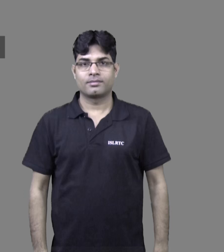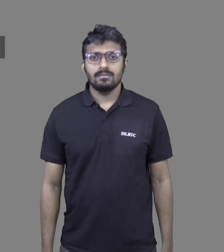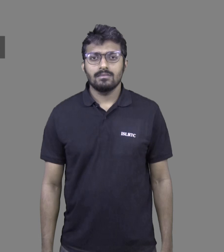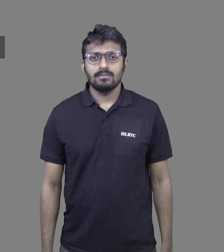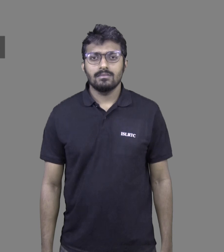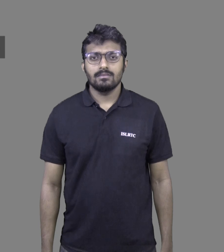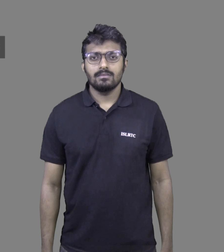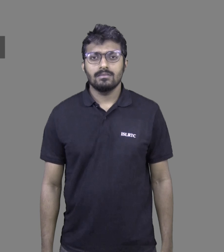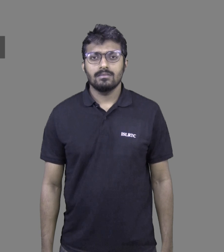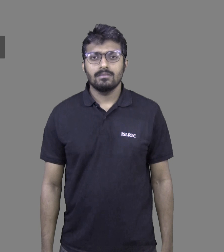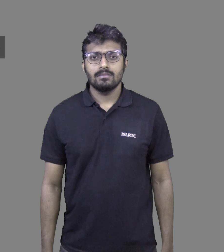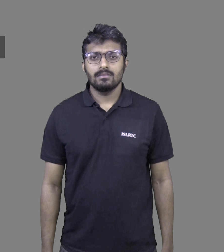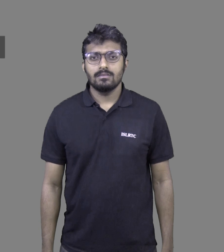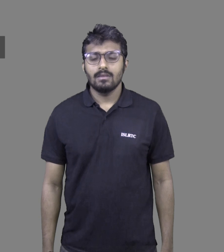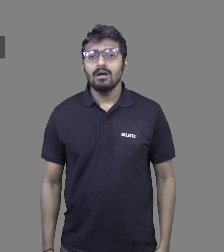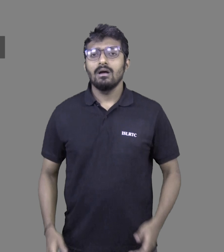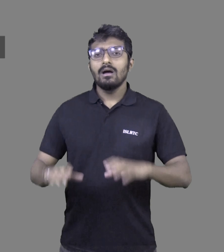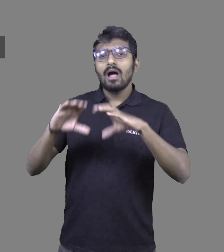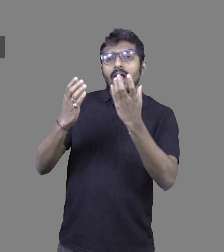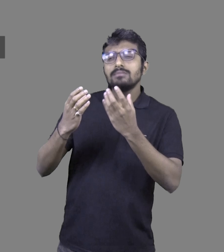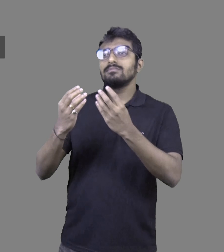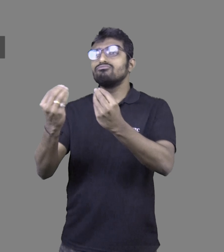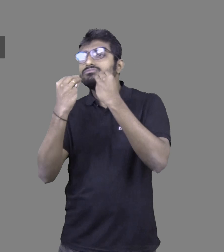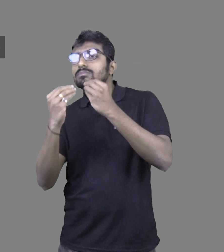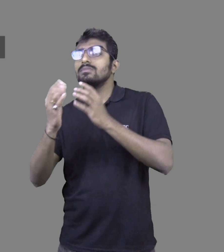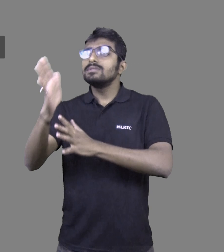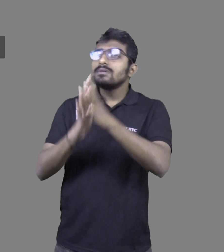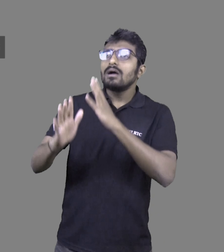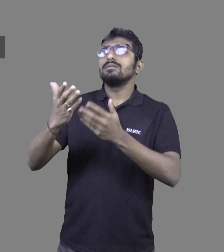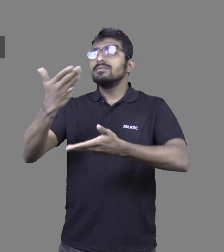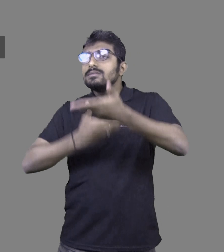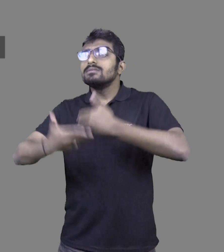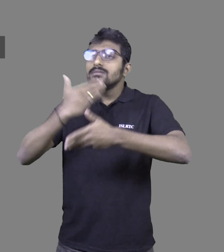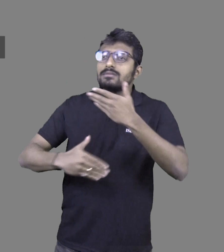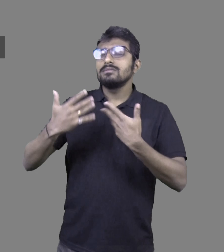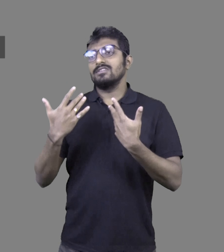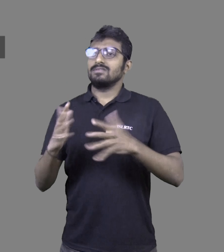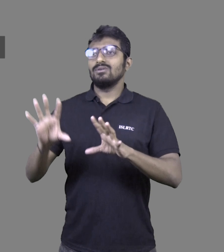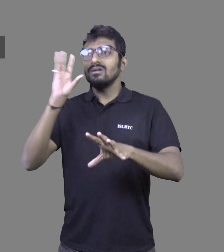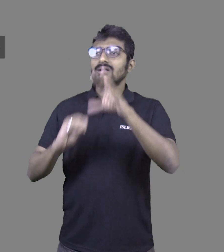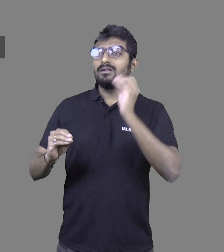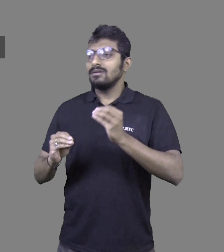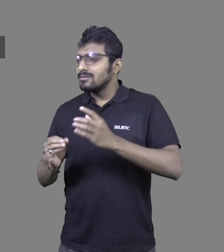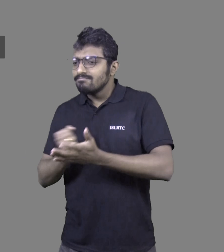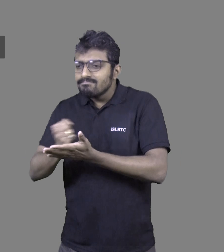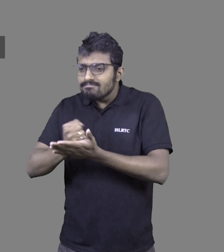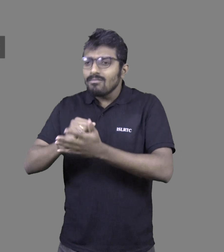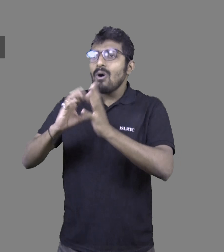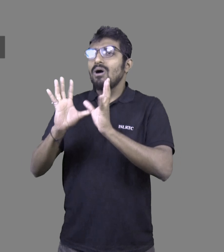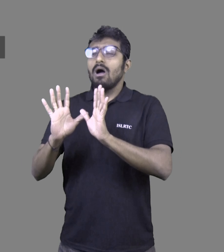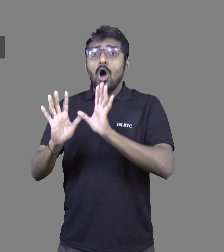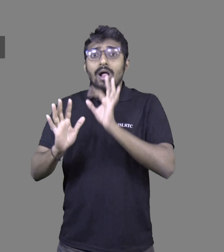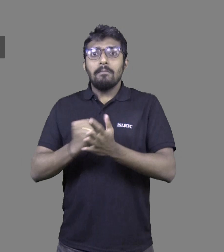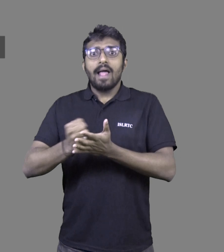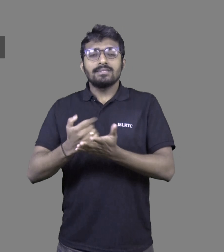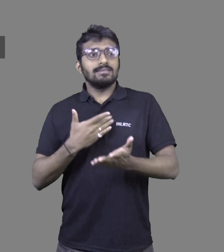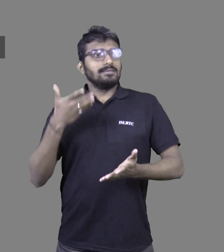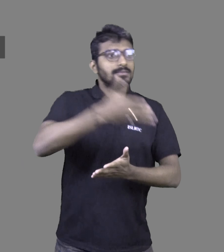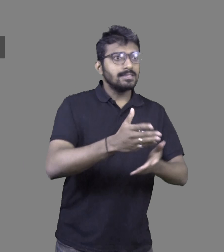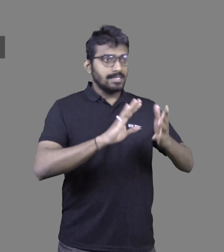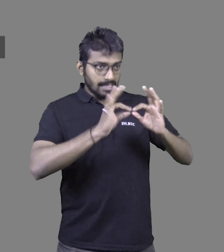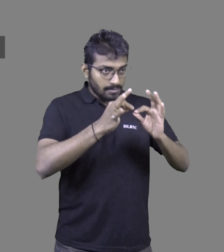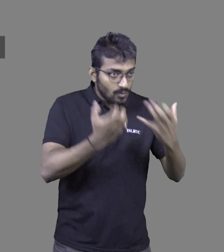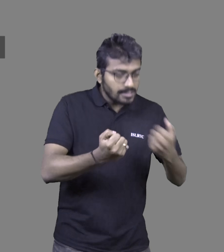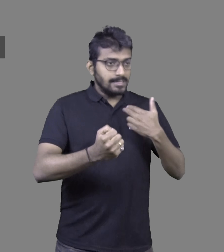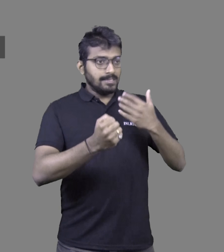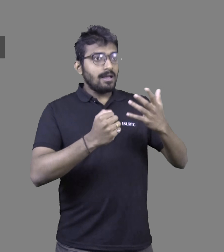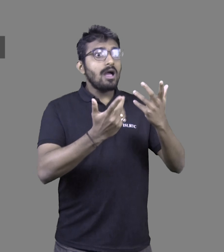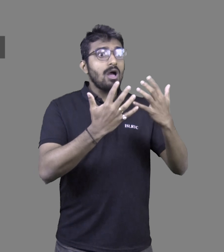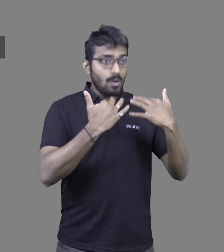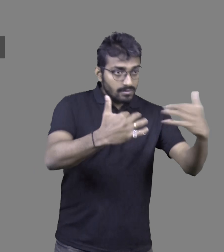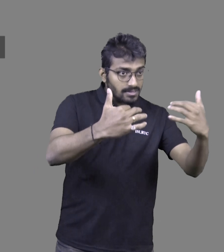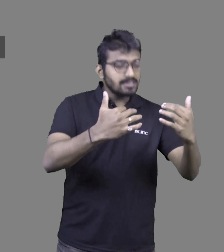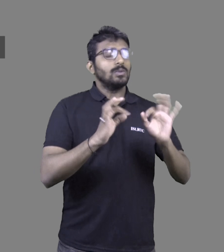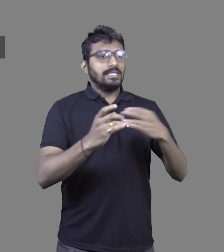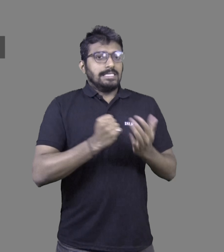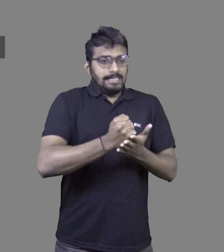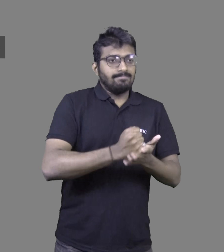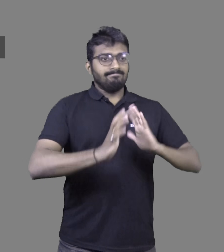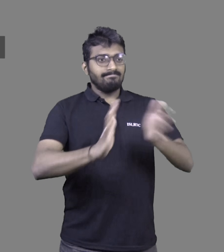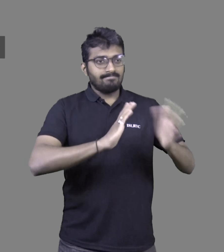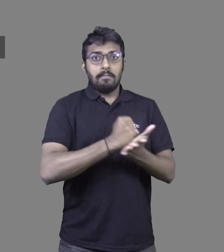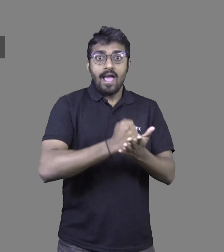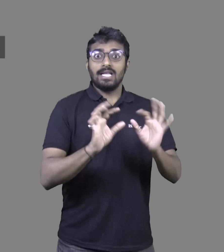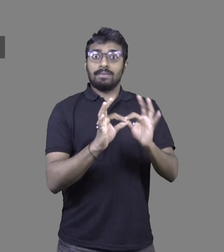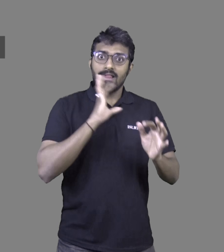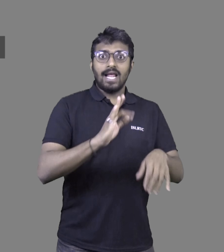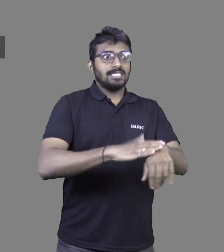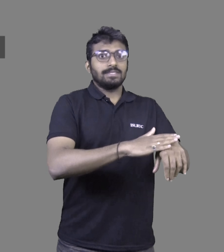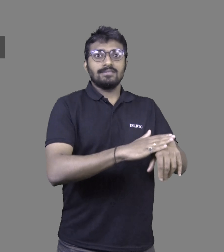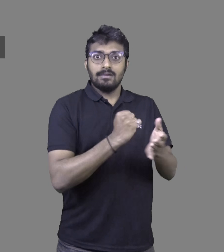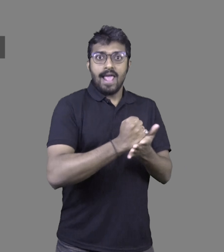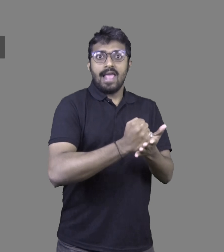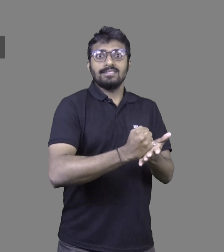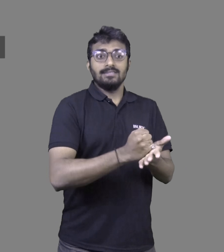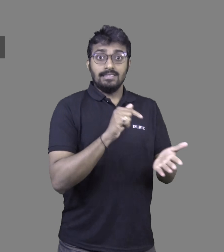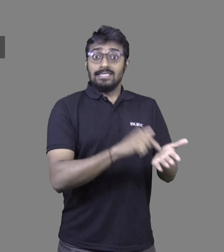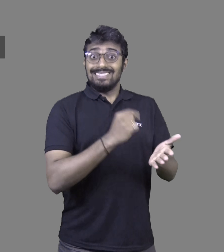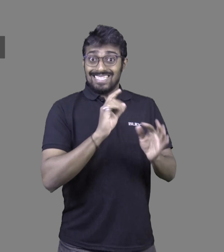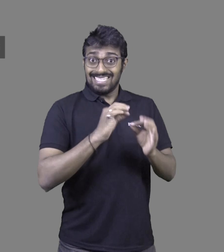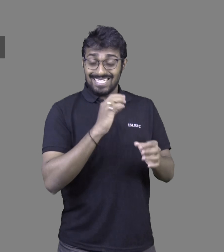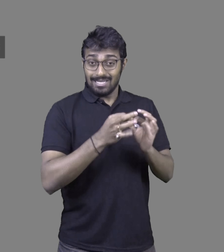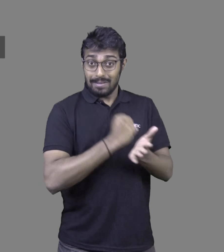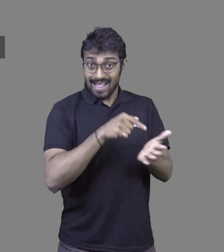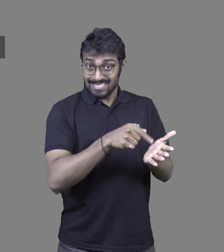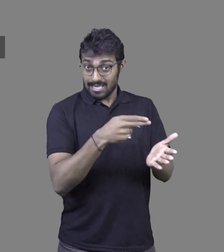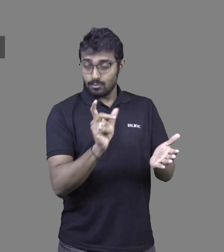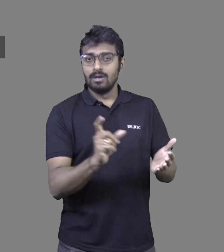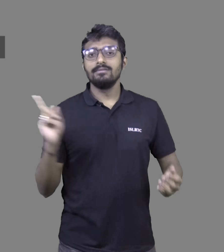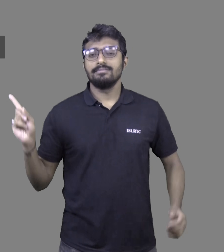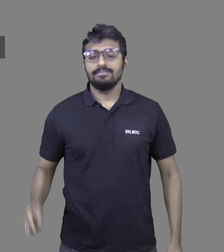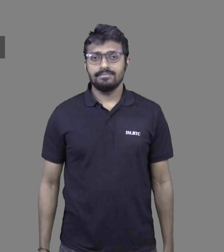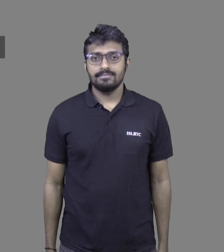Interpreting Practices